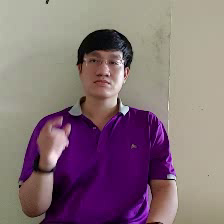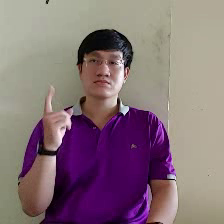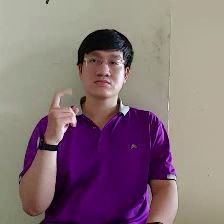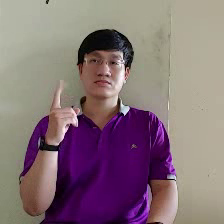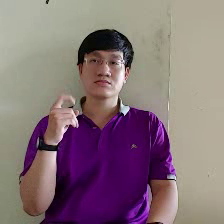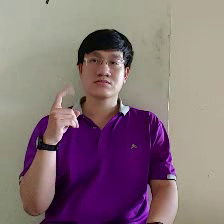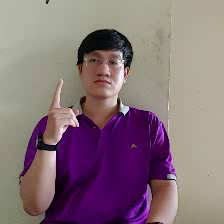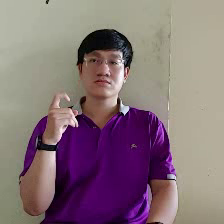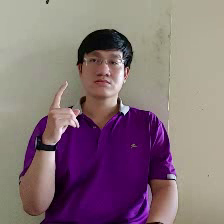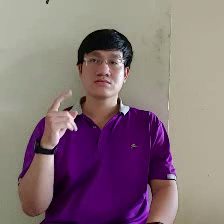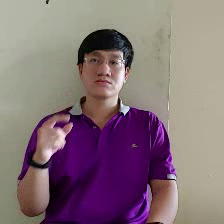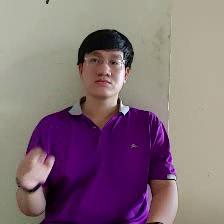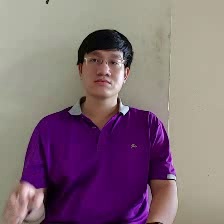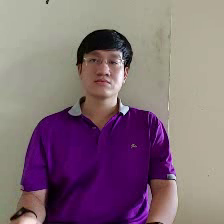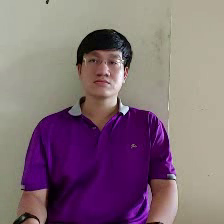Đâu